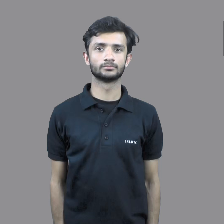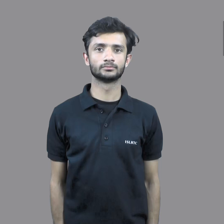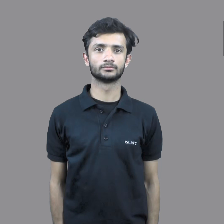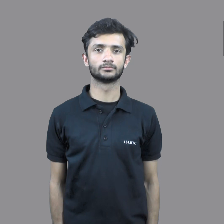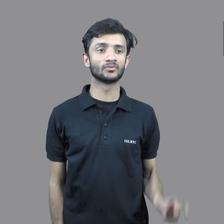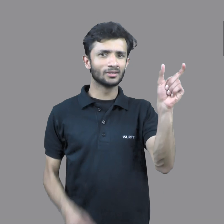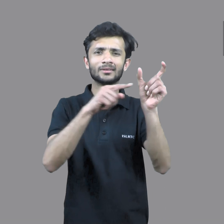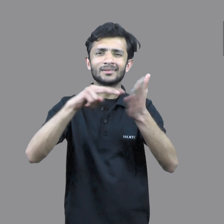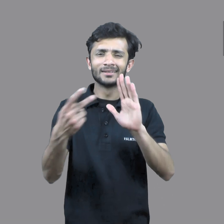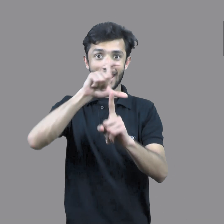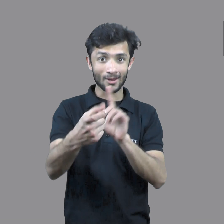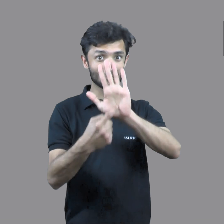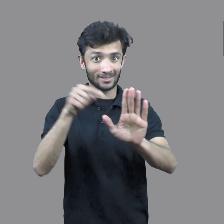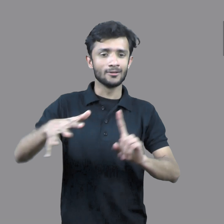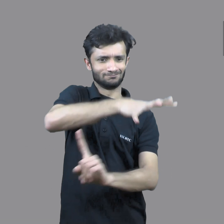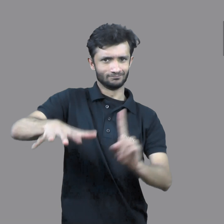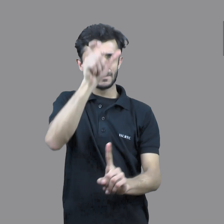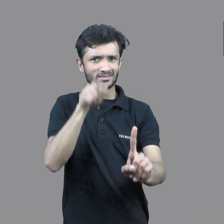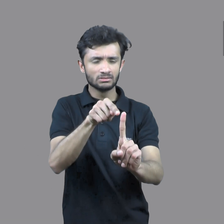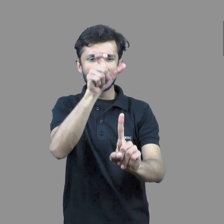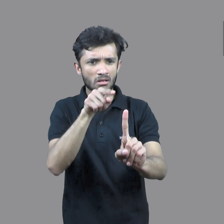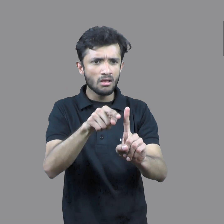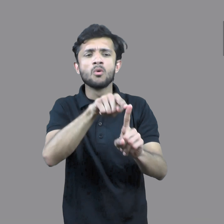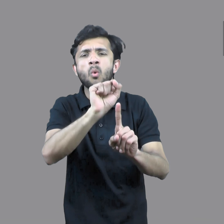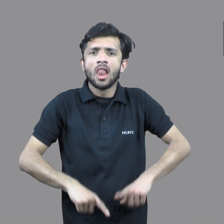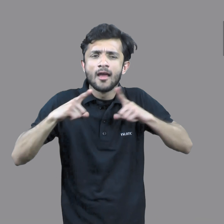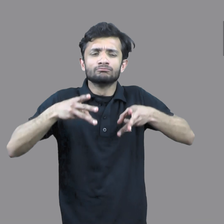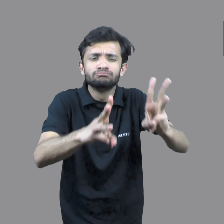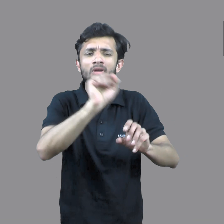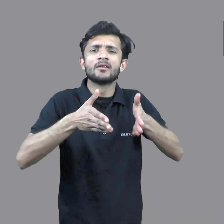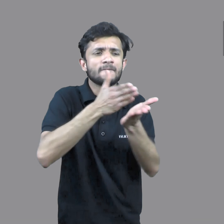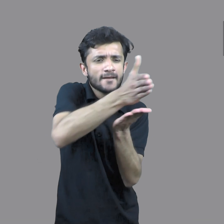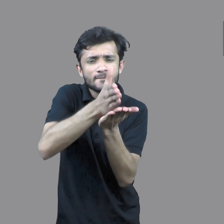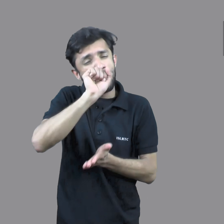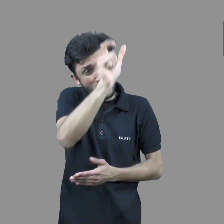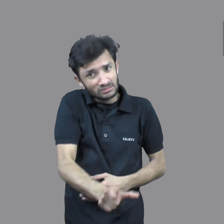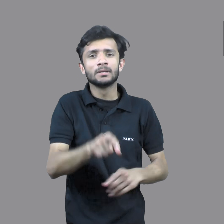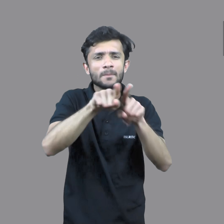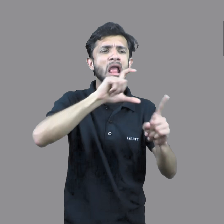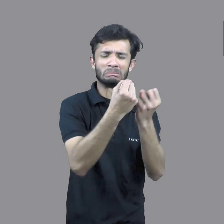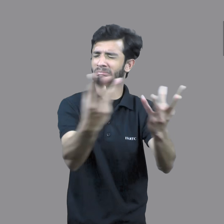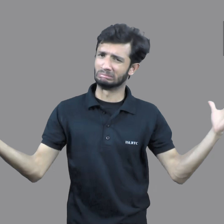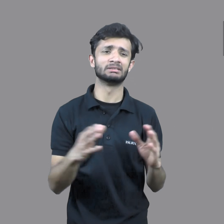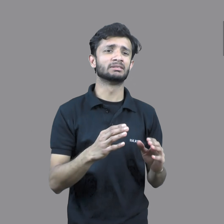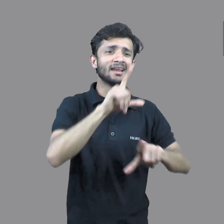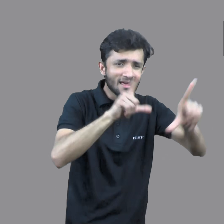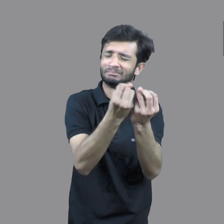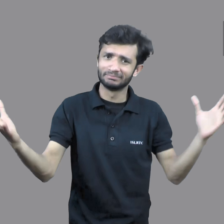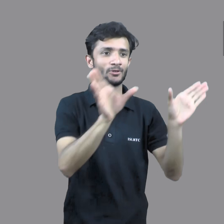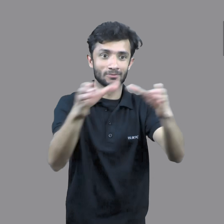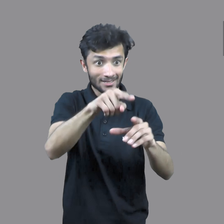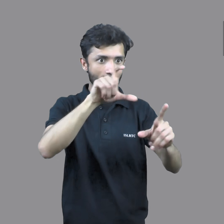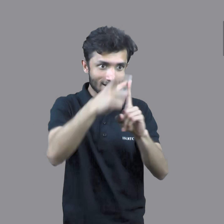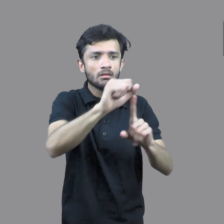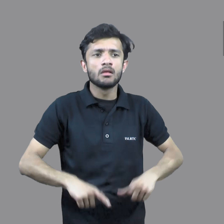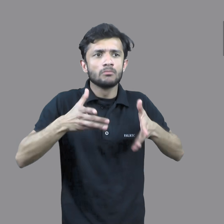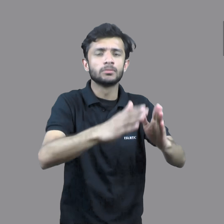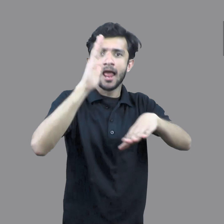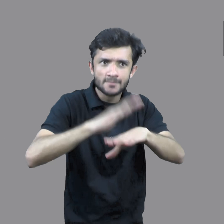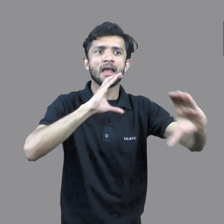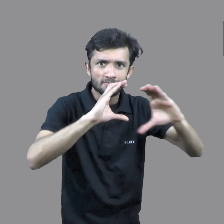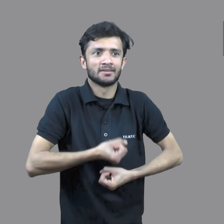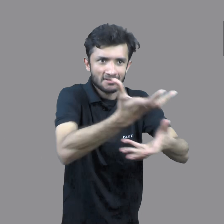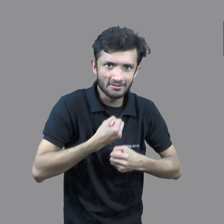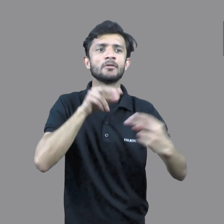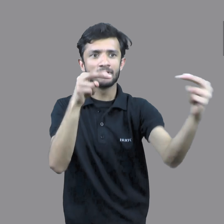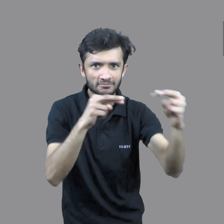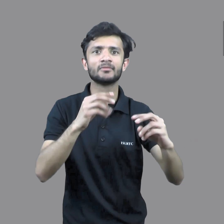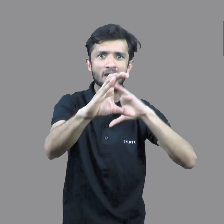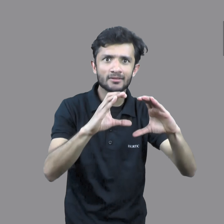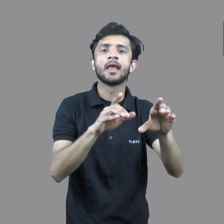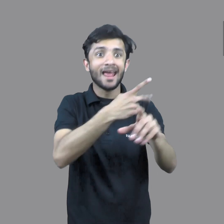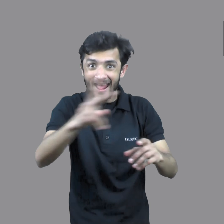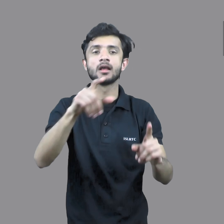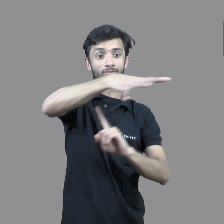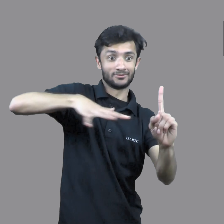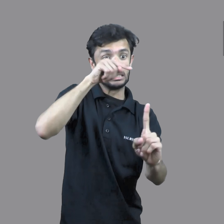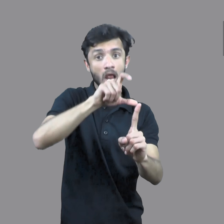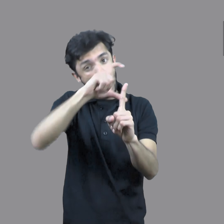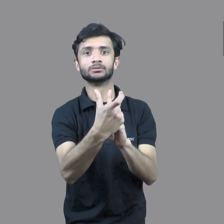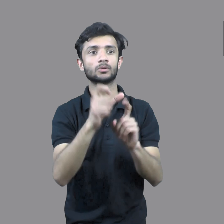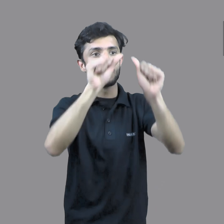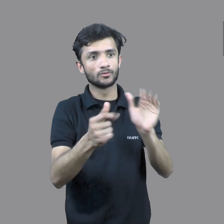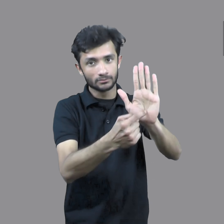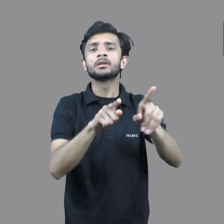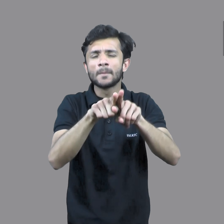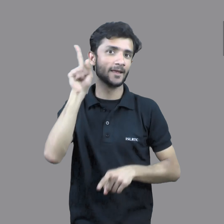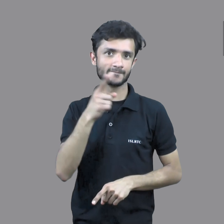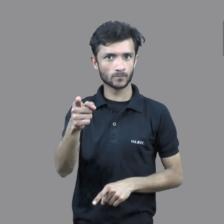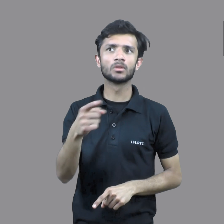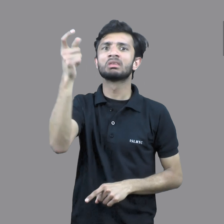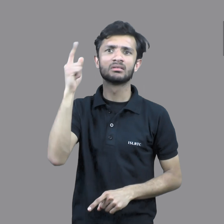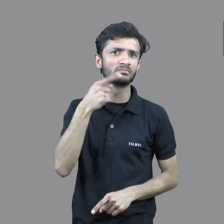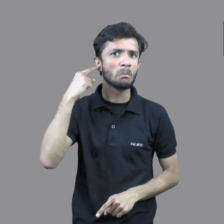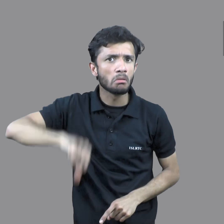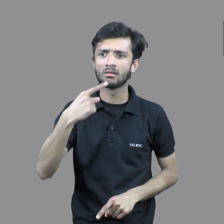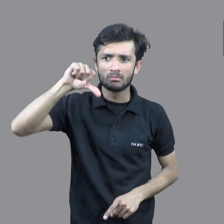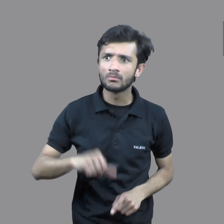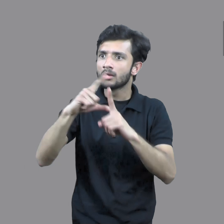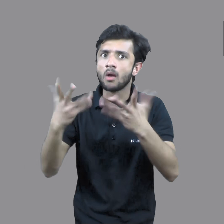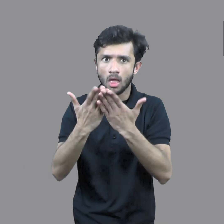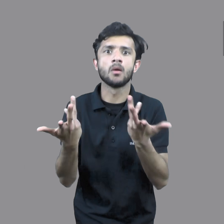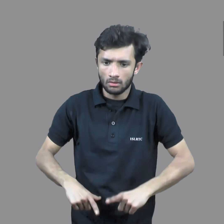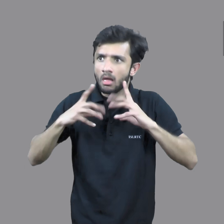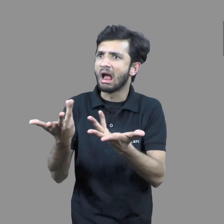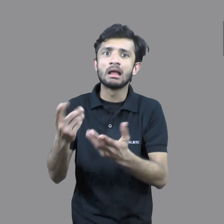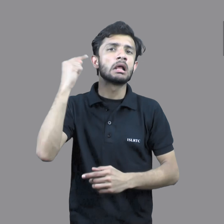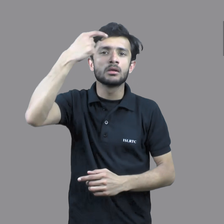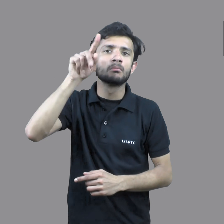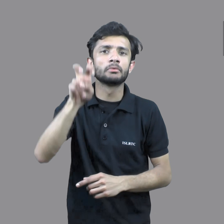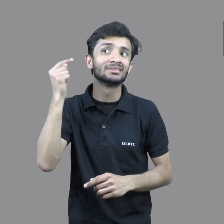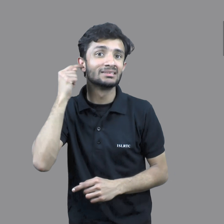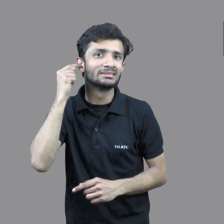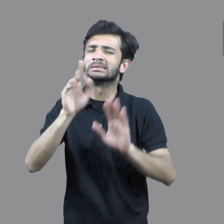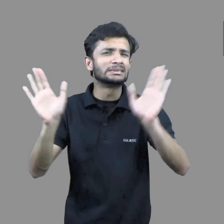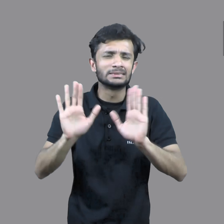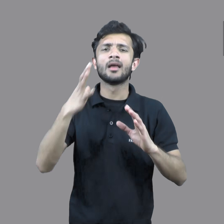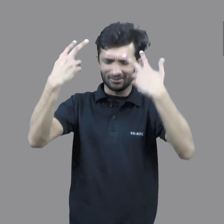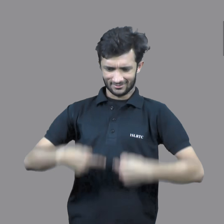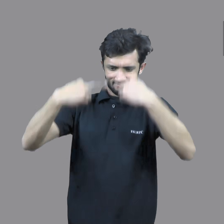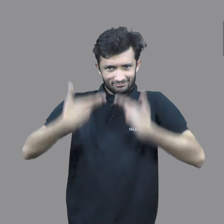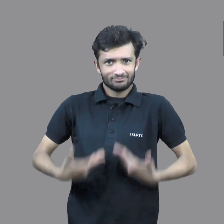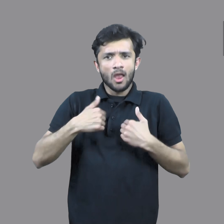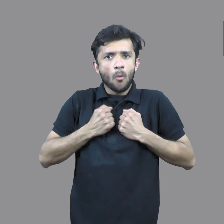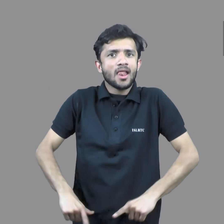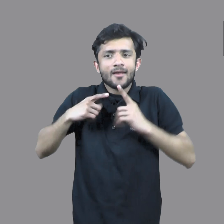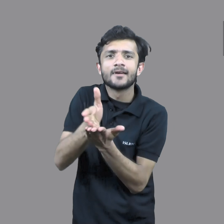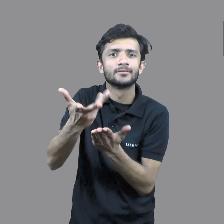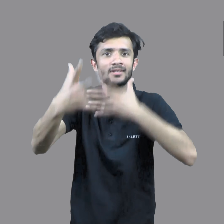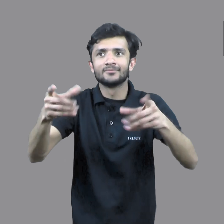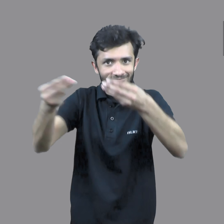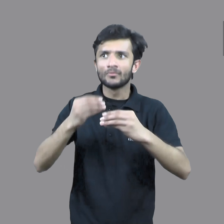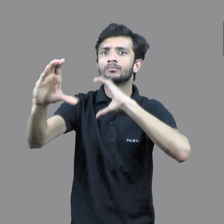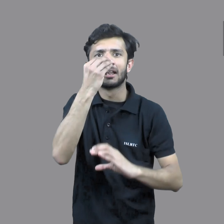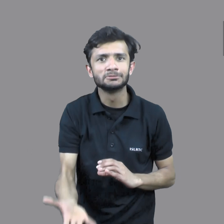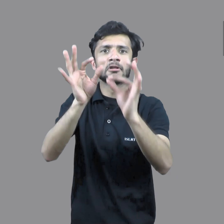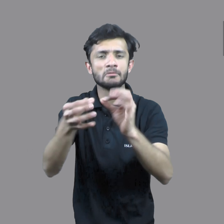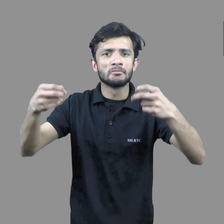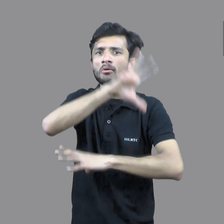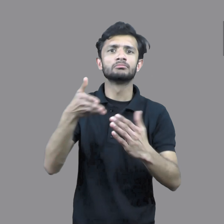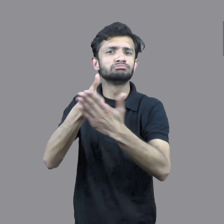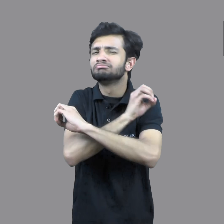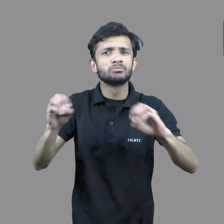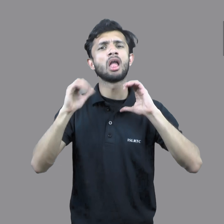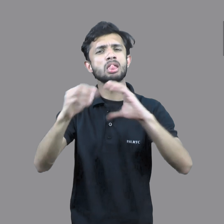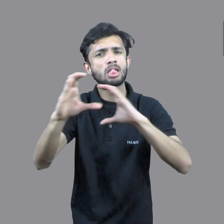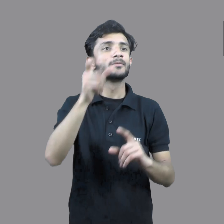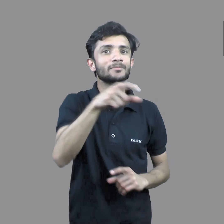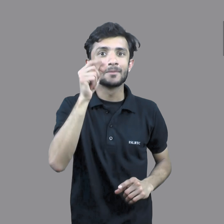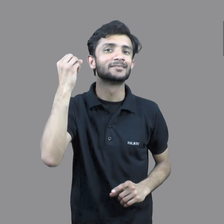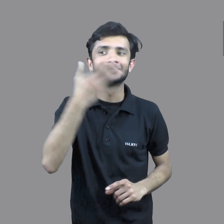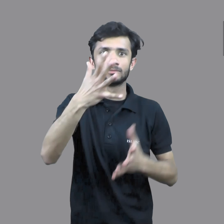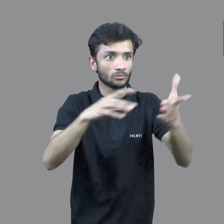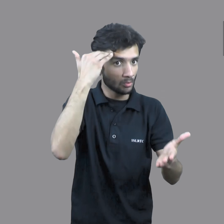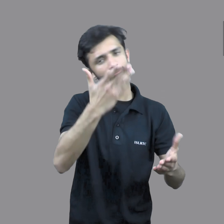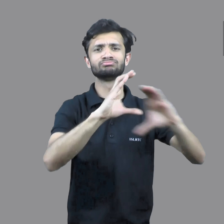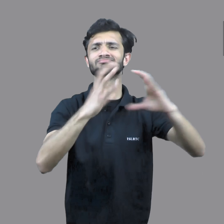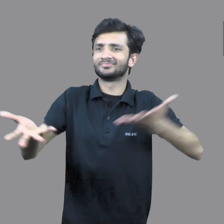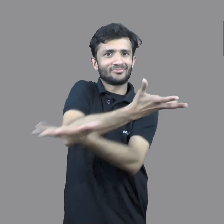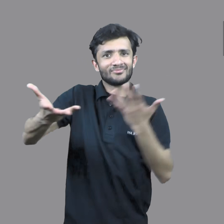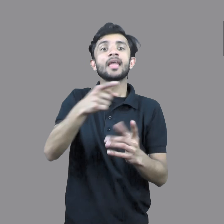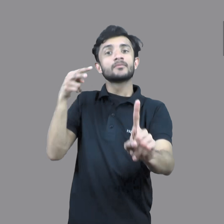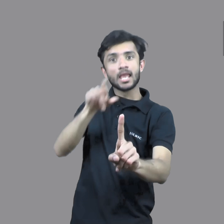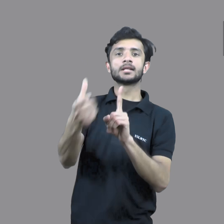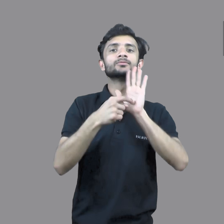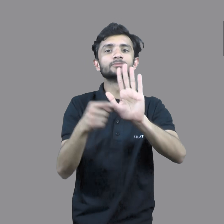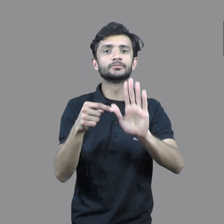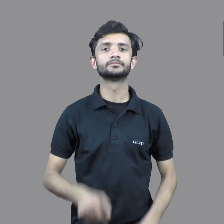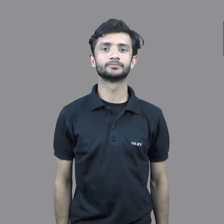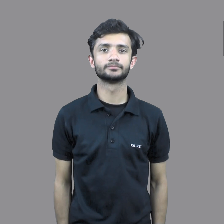Cultural Model of Disability